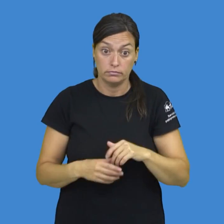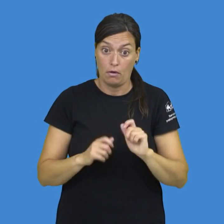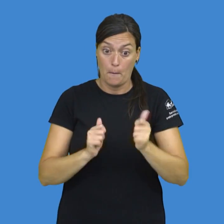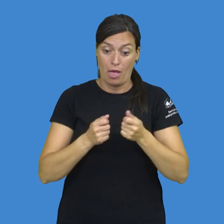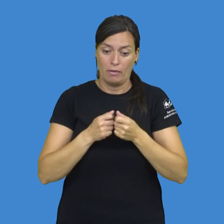empezar